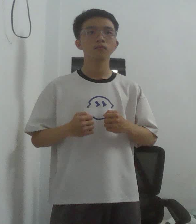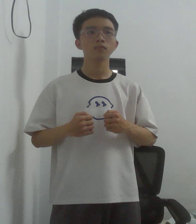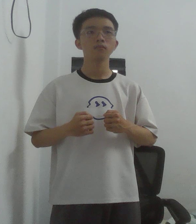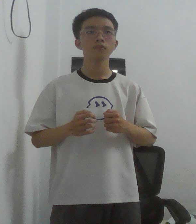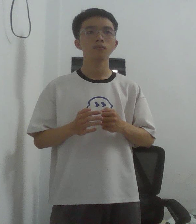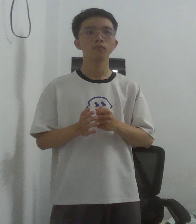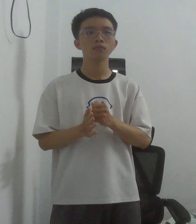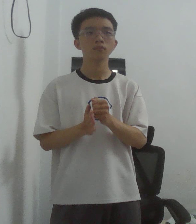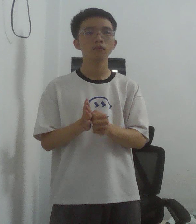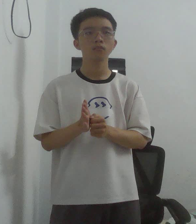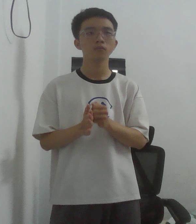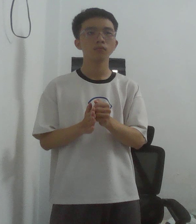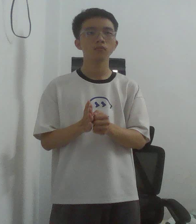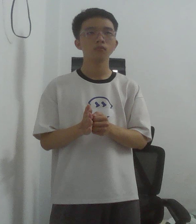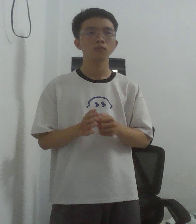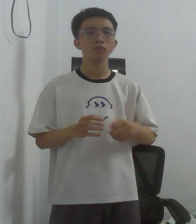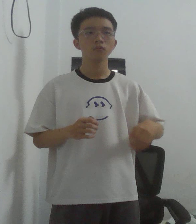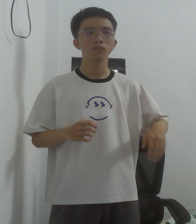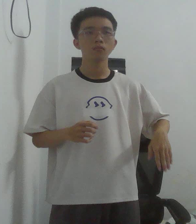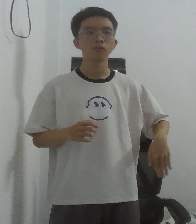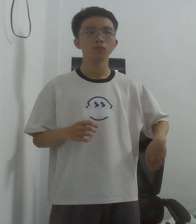thang sau